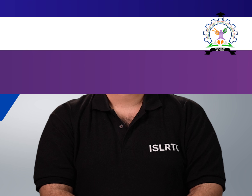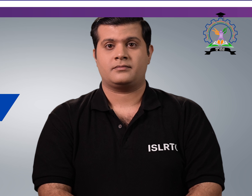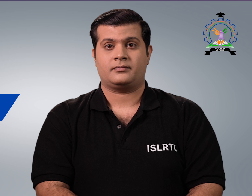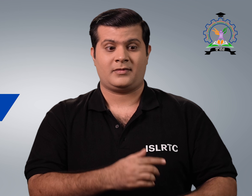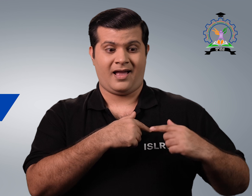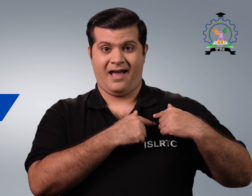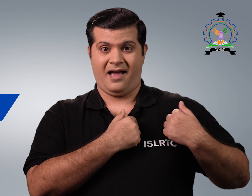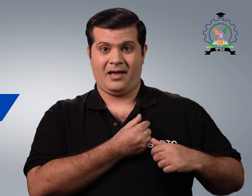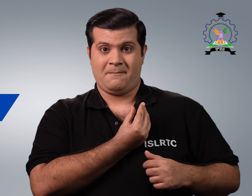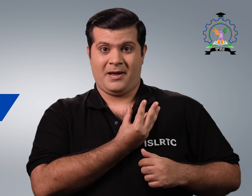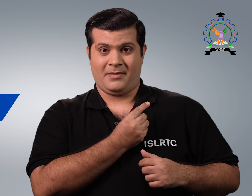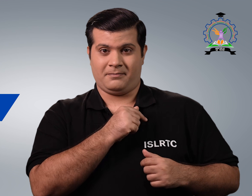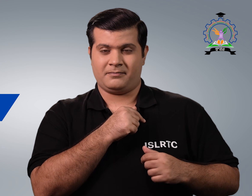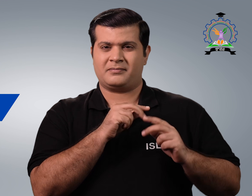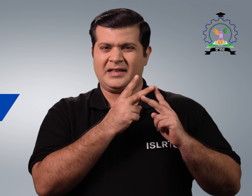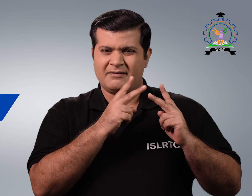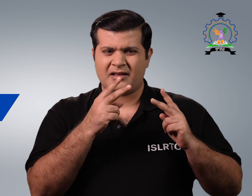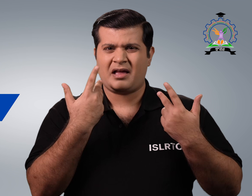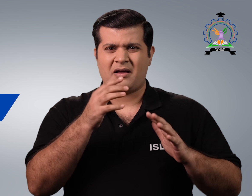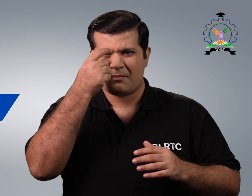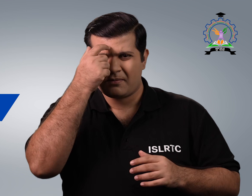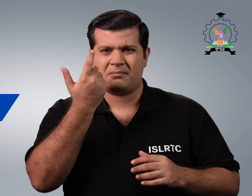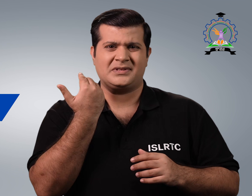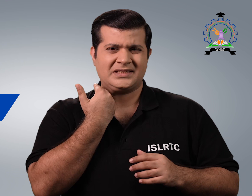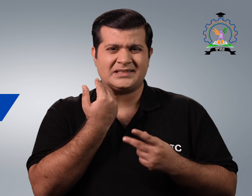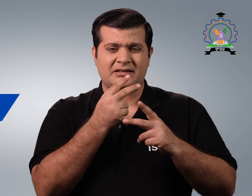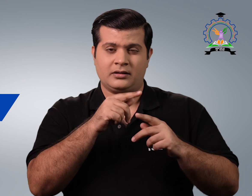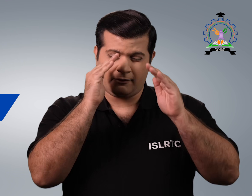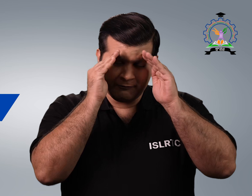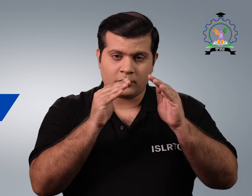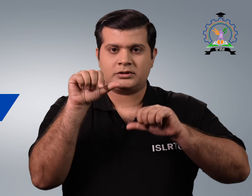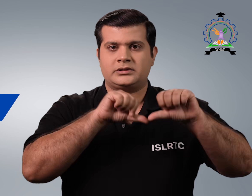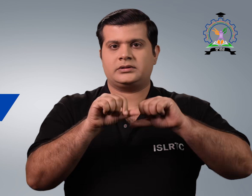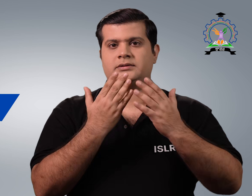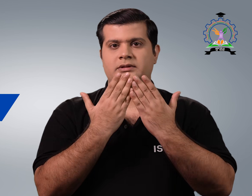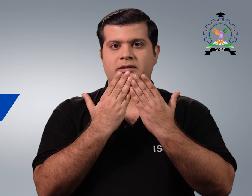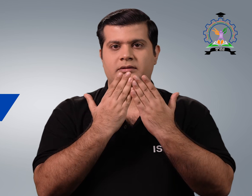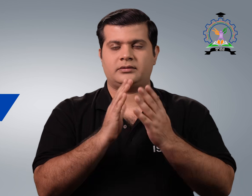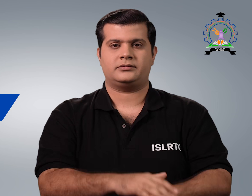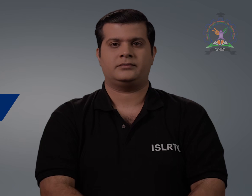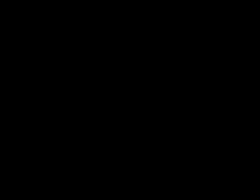Cardiology is the study of the heart and its disorders.